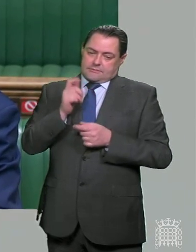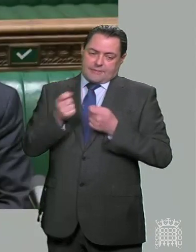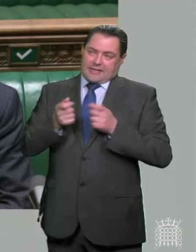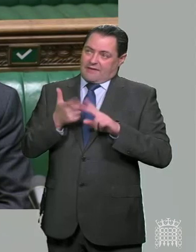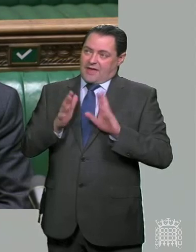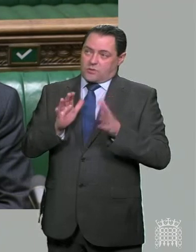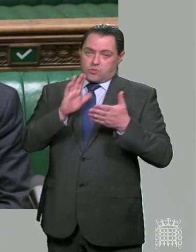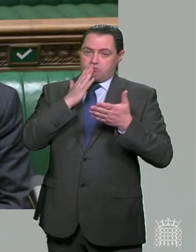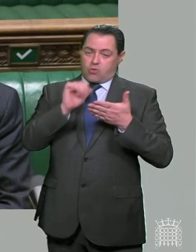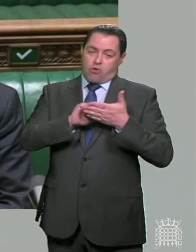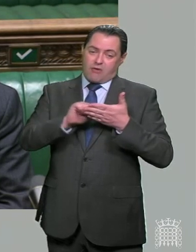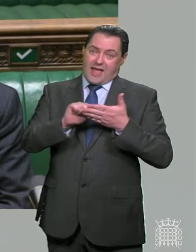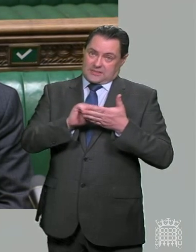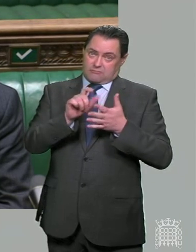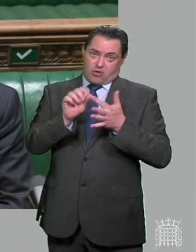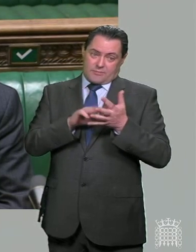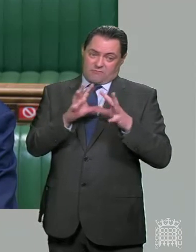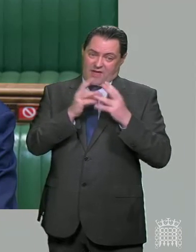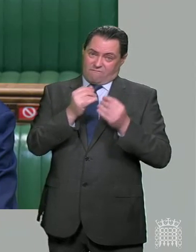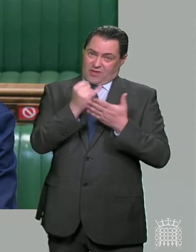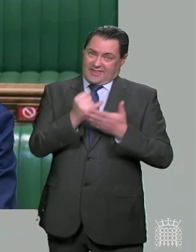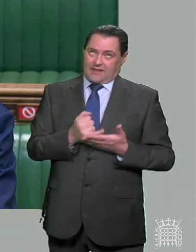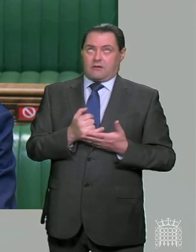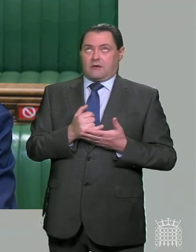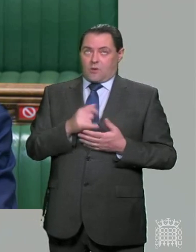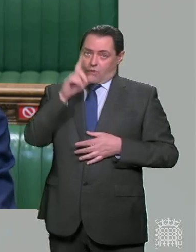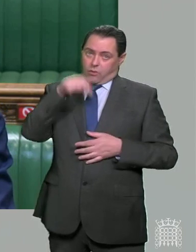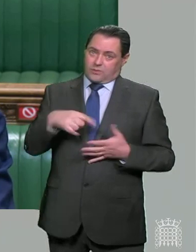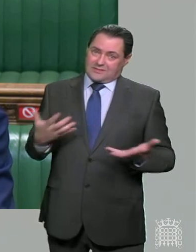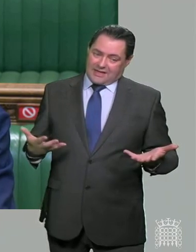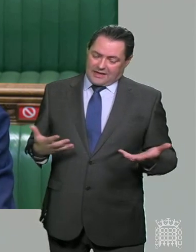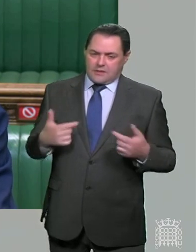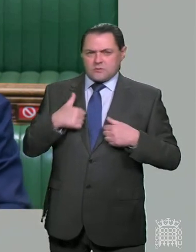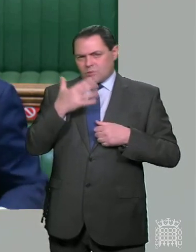I take it that that is a no as an answer to the question in relation to the 3 million.